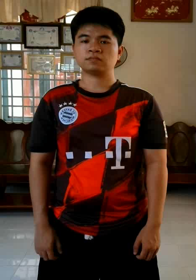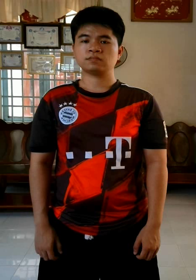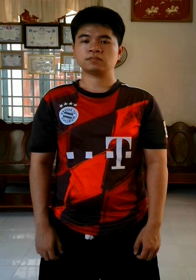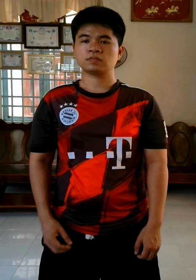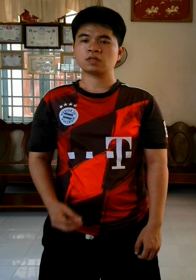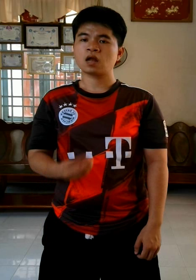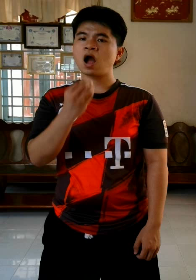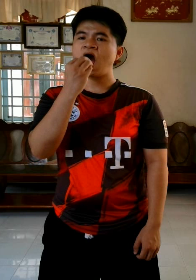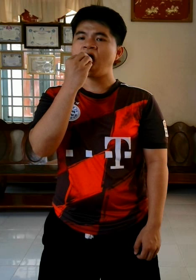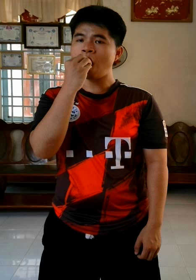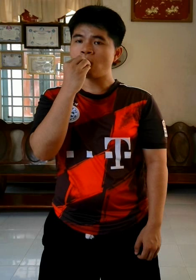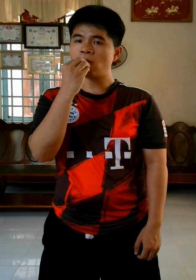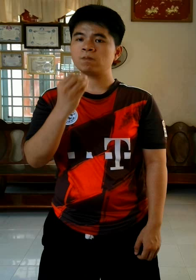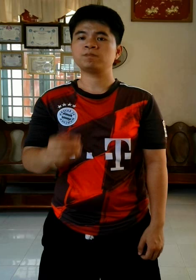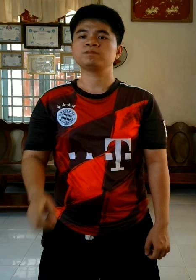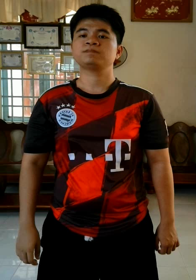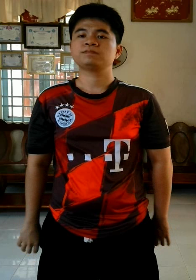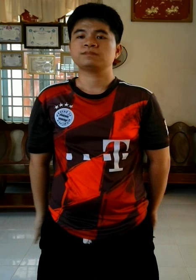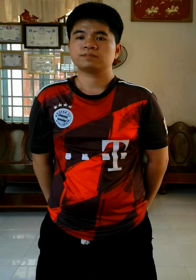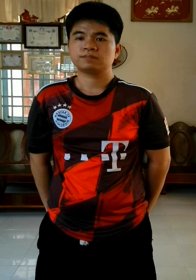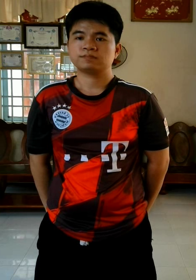an